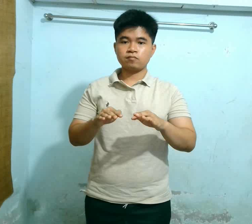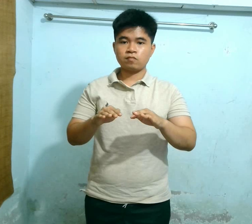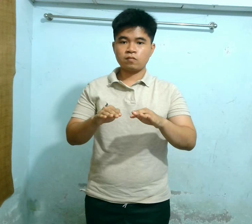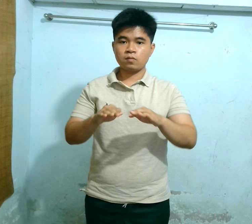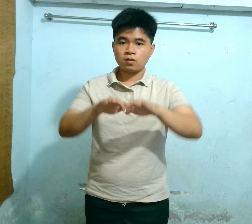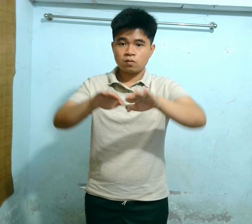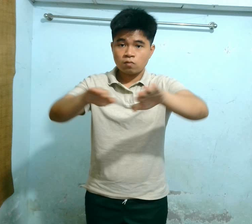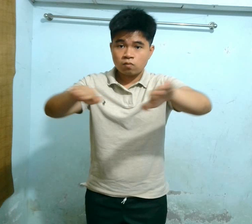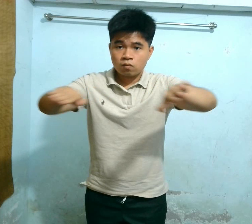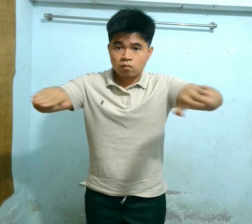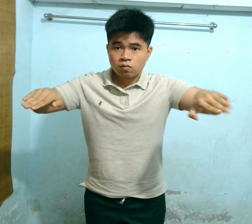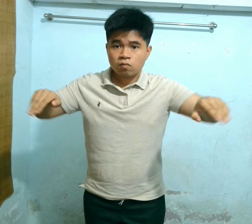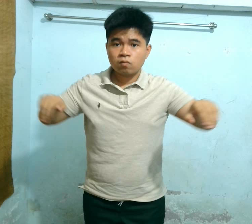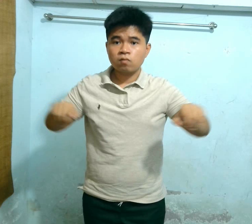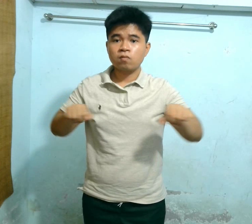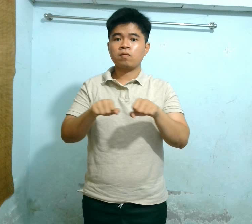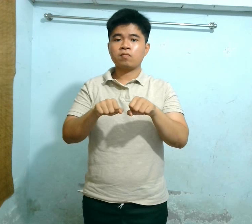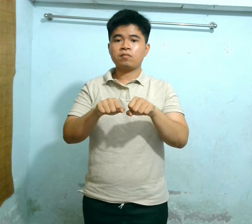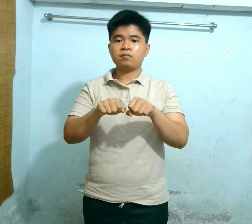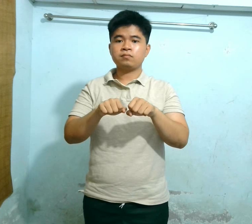boi